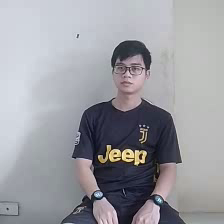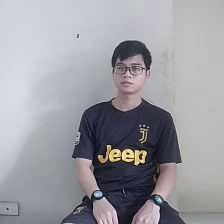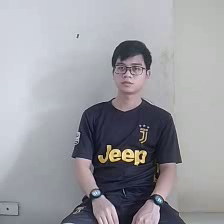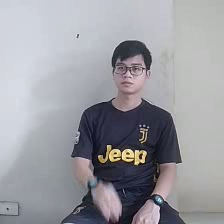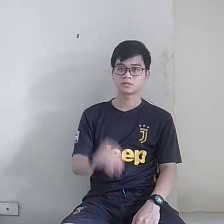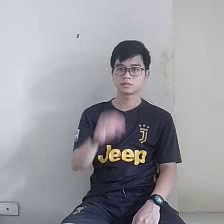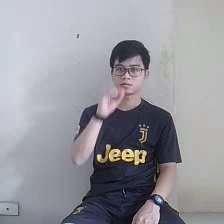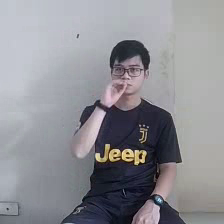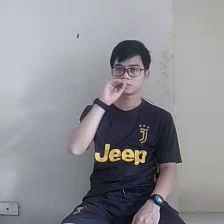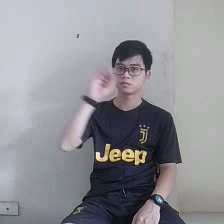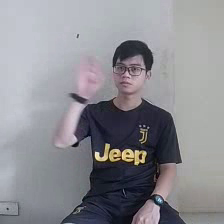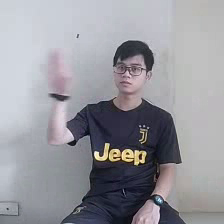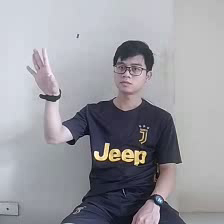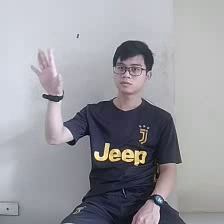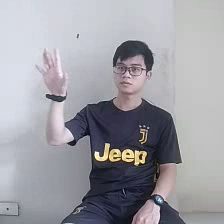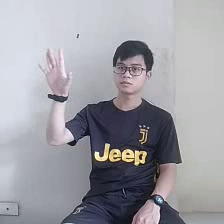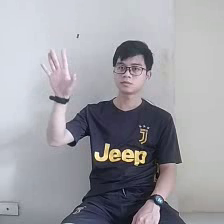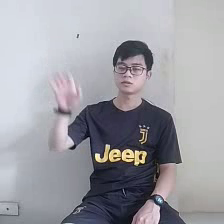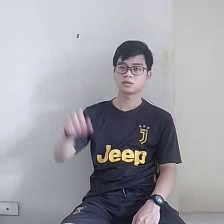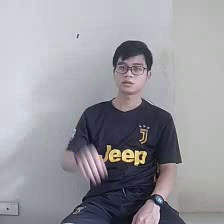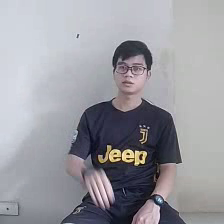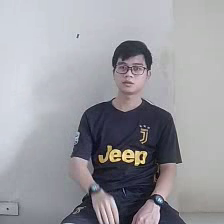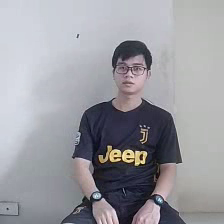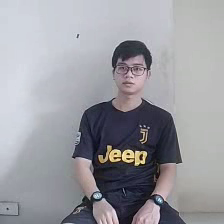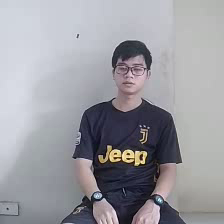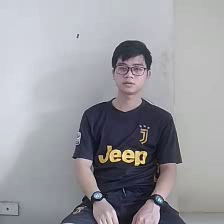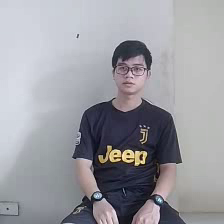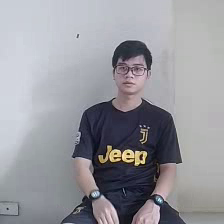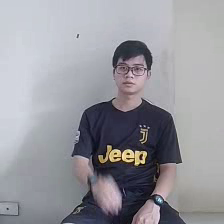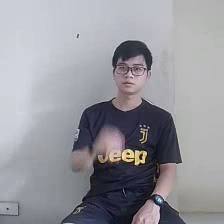Khai báo